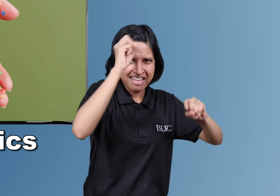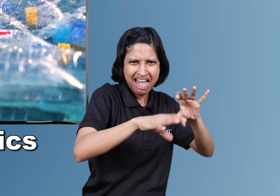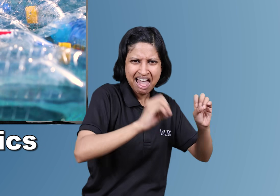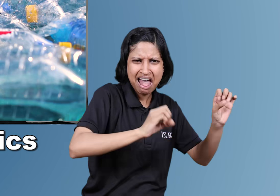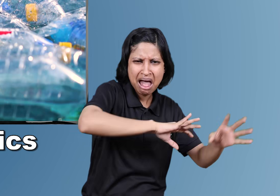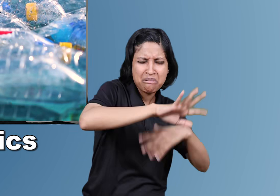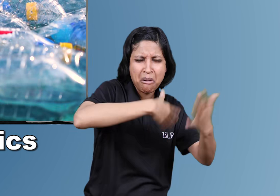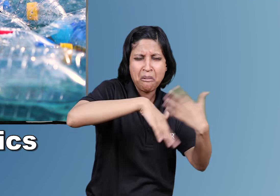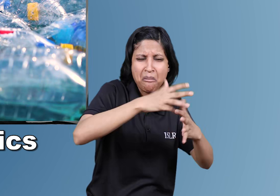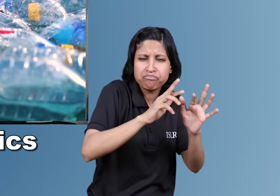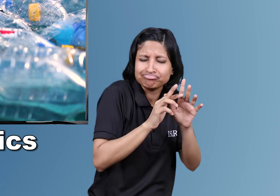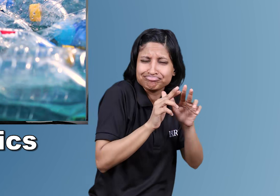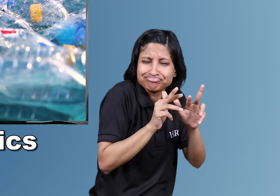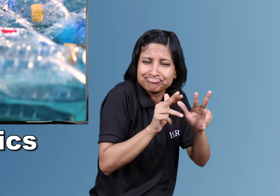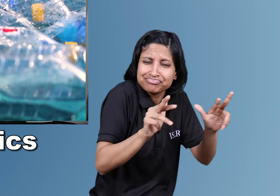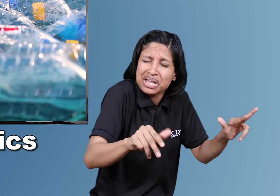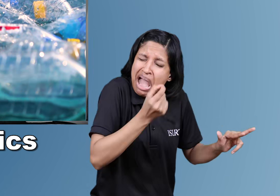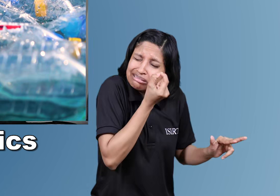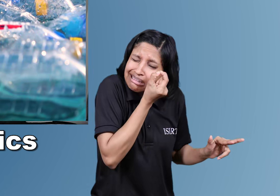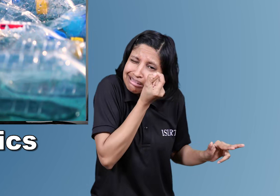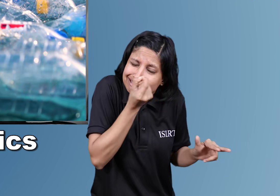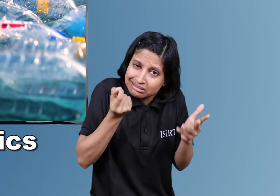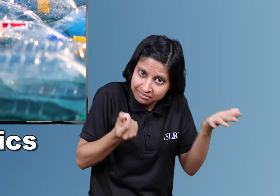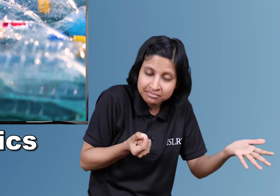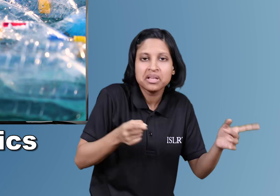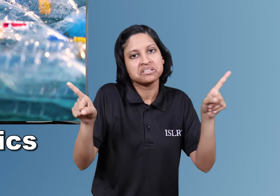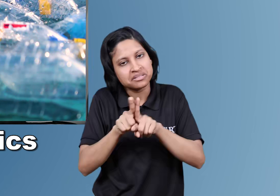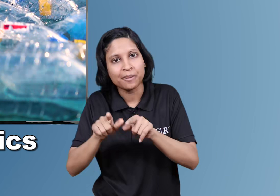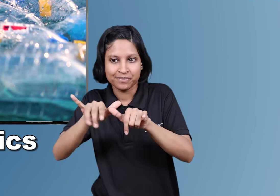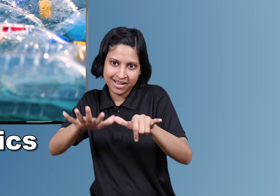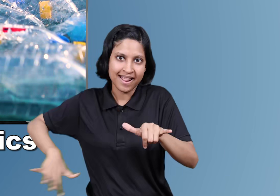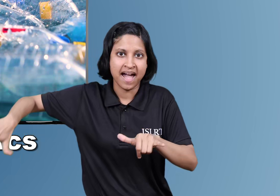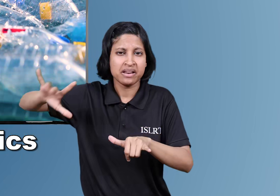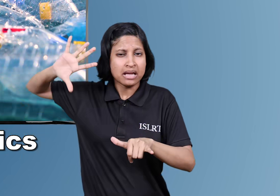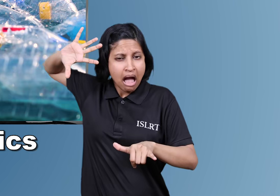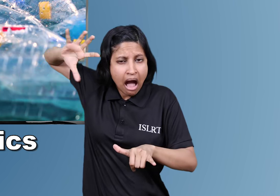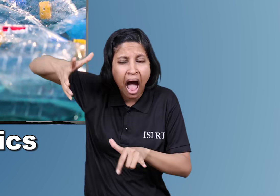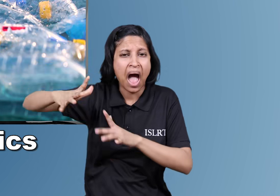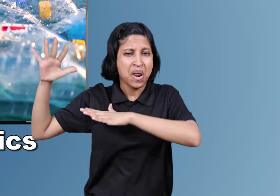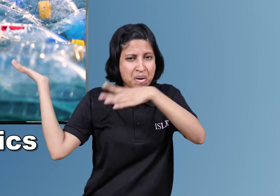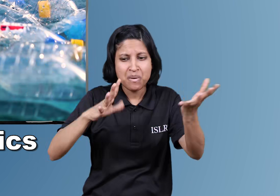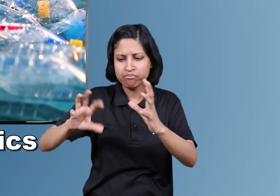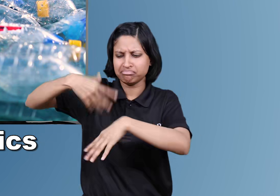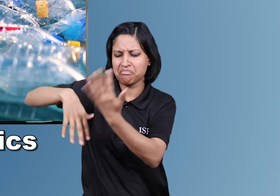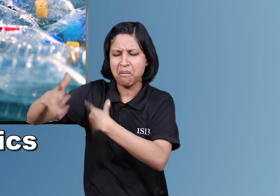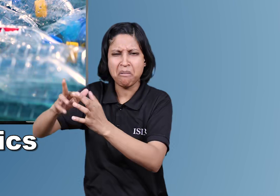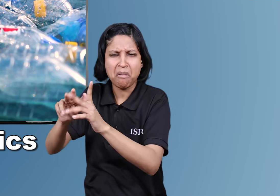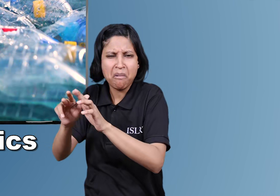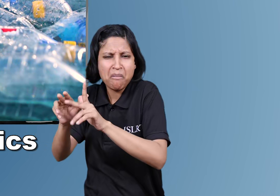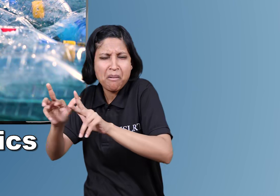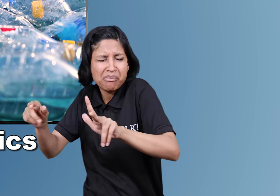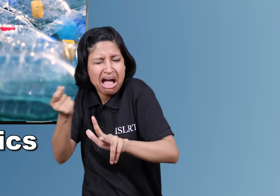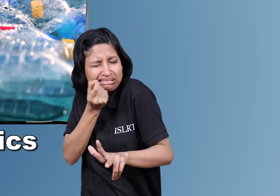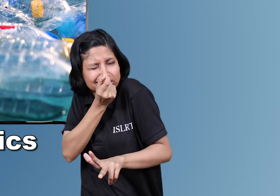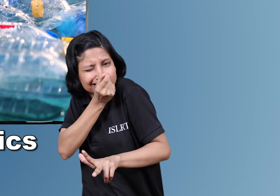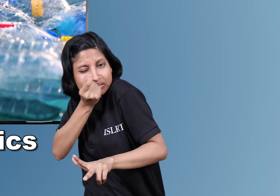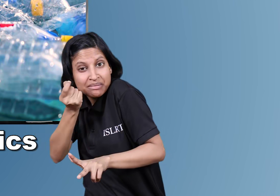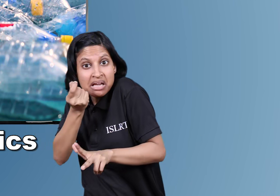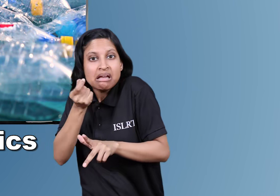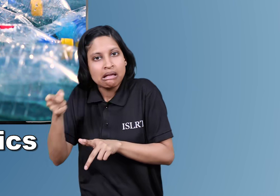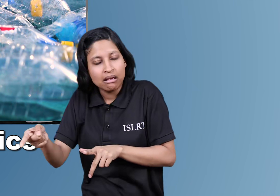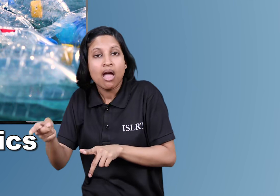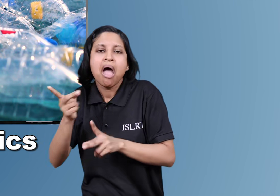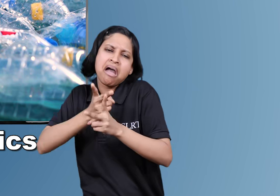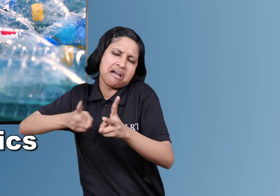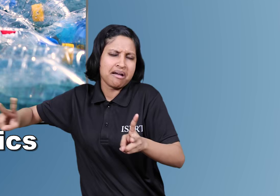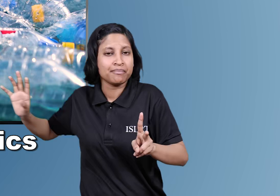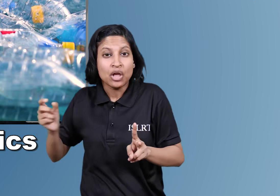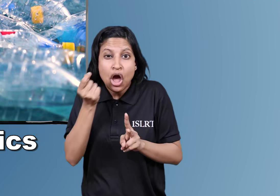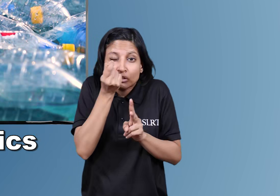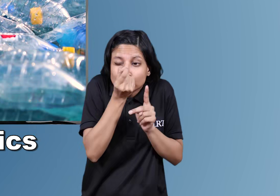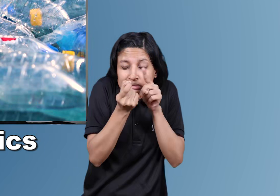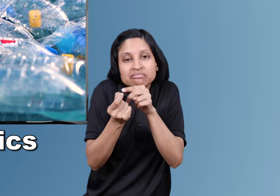over a period of time, often found both in land and oceans.